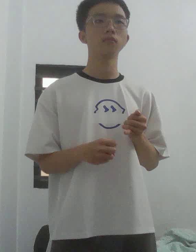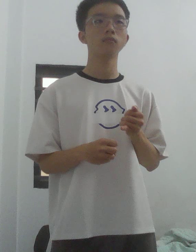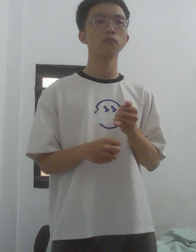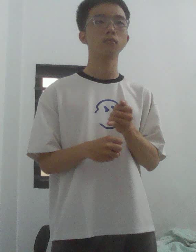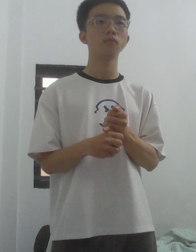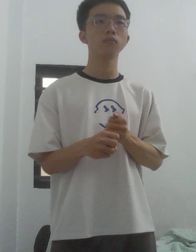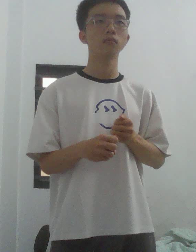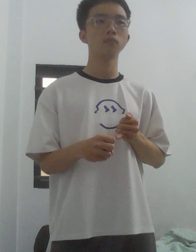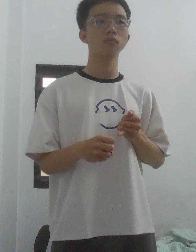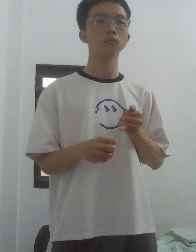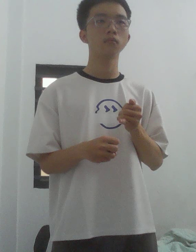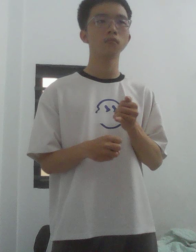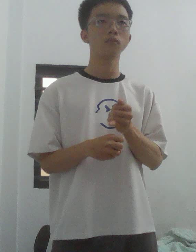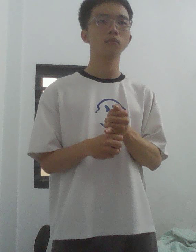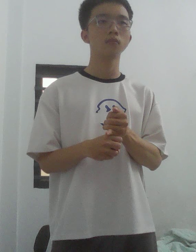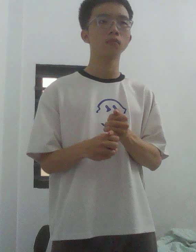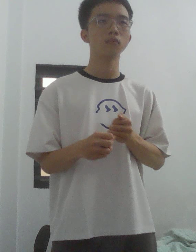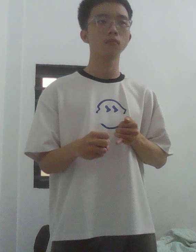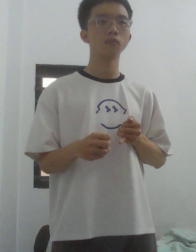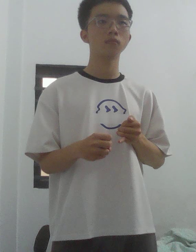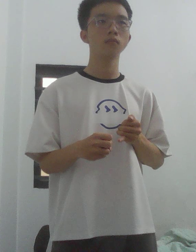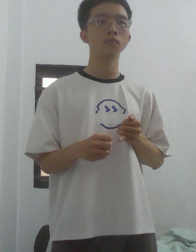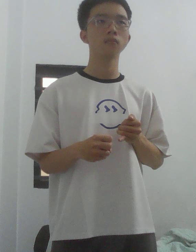cuoi nam